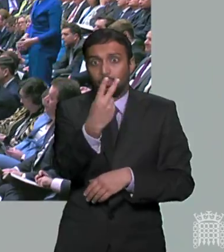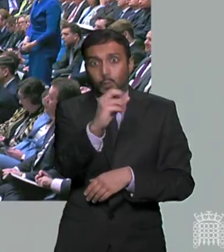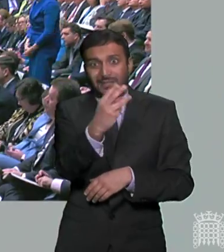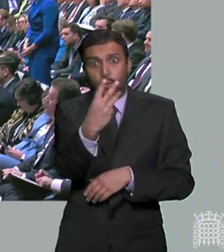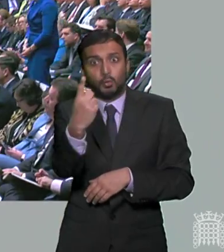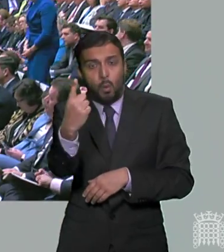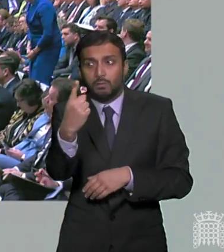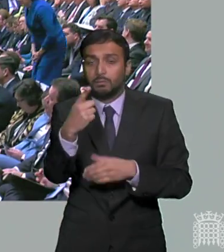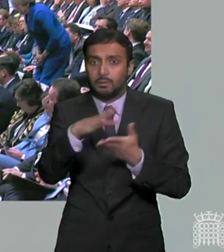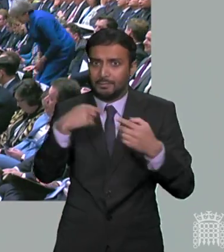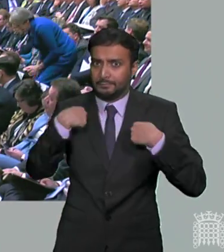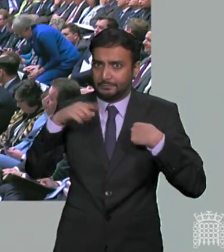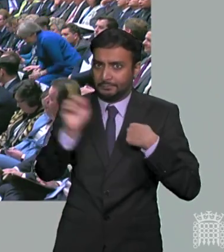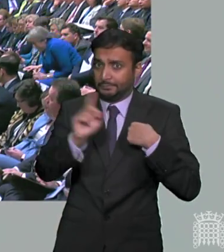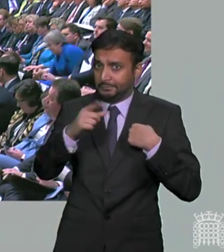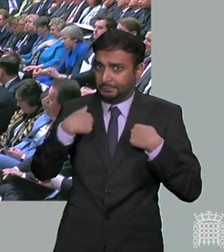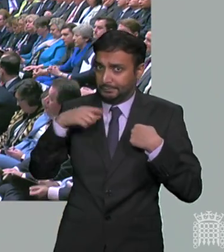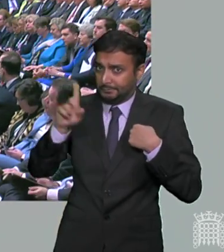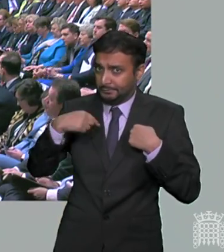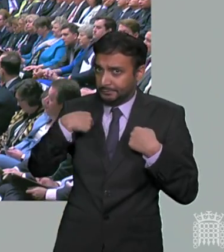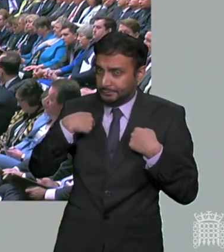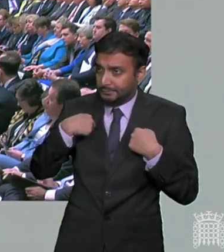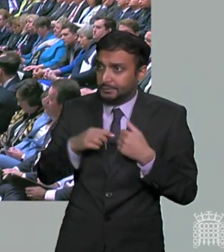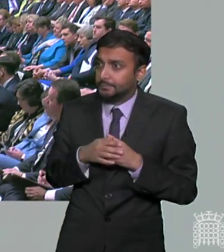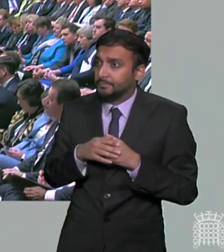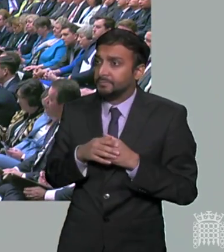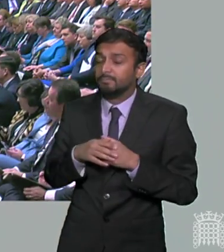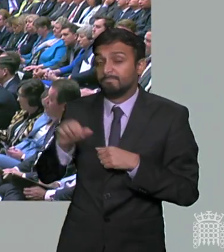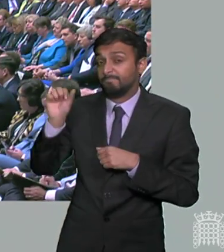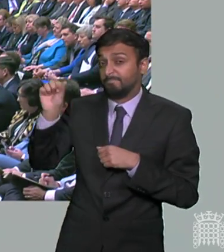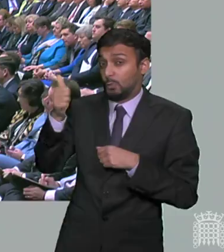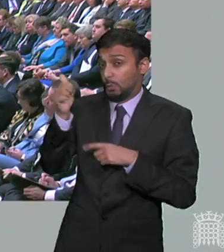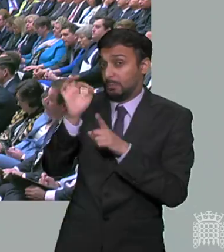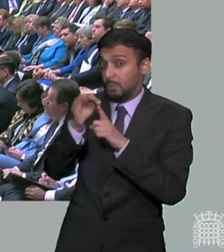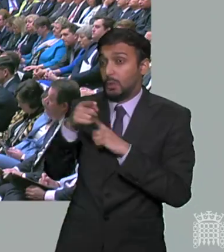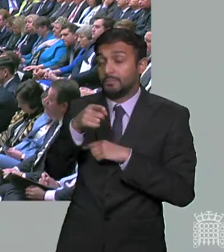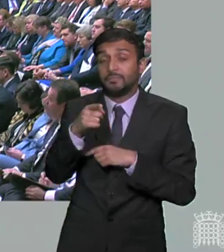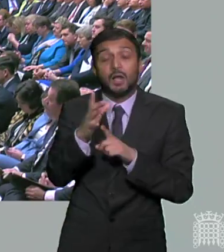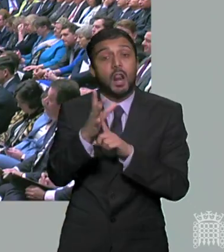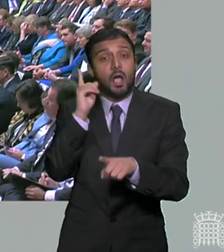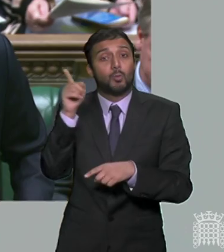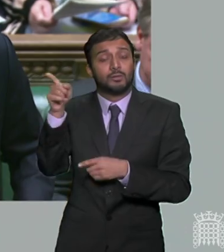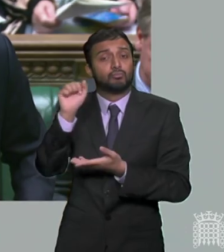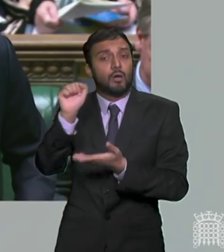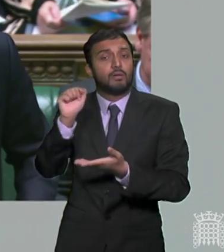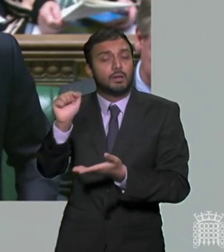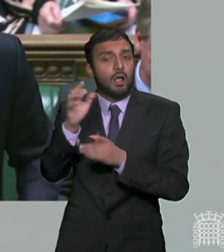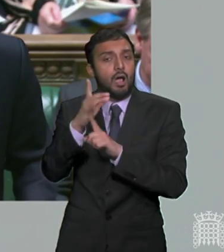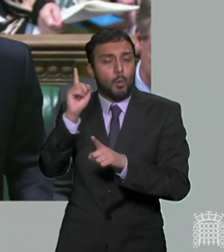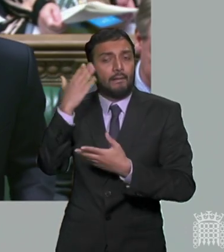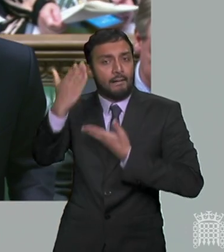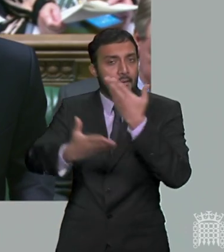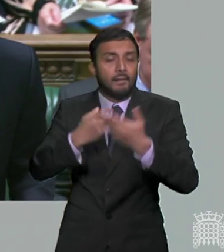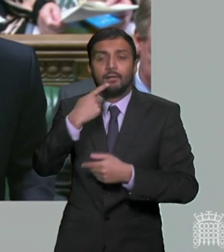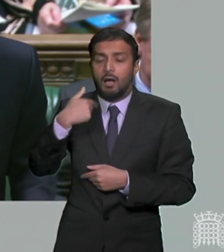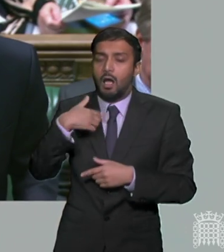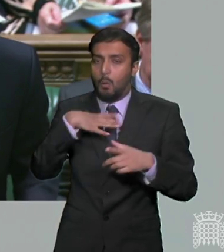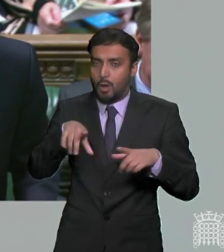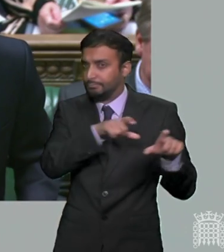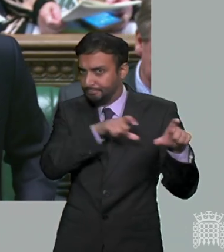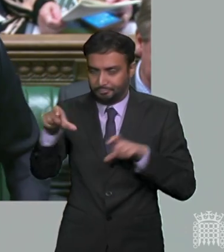My honourable Friend makes an excellent point. Hopefully he was heartened to hear what the Chancellor said last week: that we want to crack on with our overall nuclear programme.